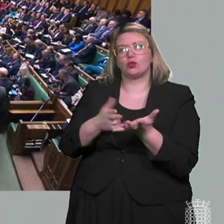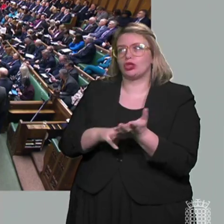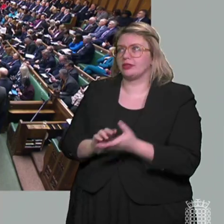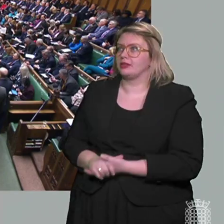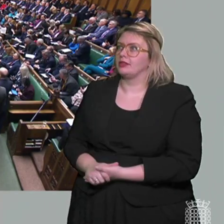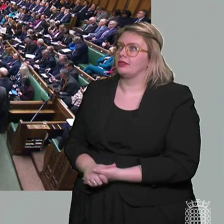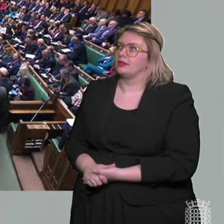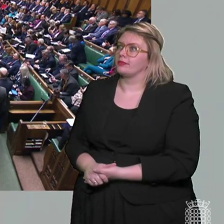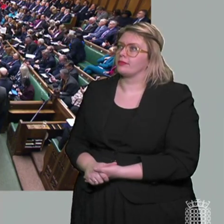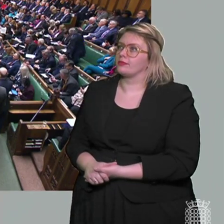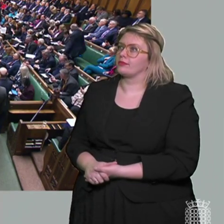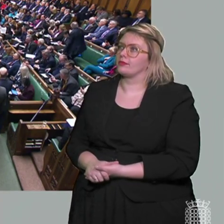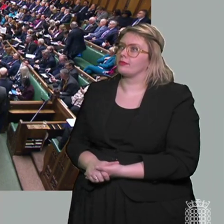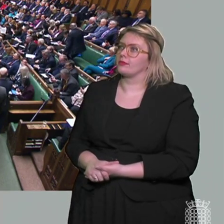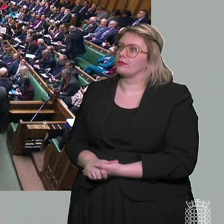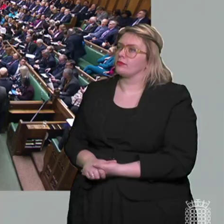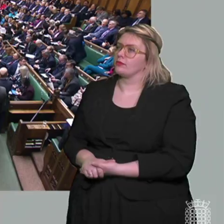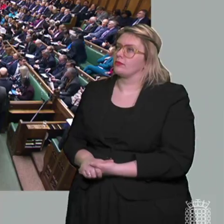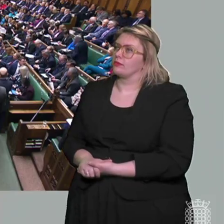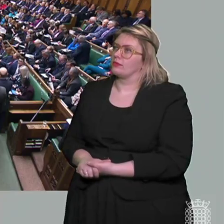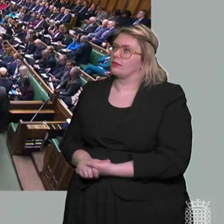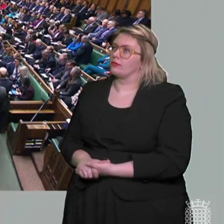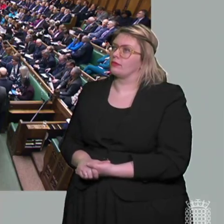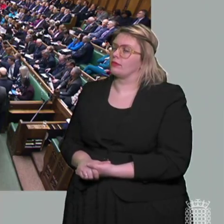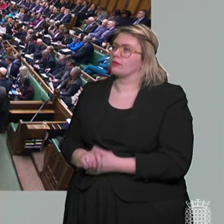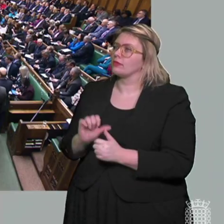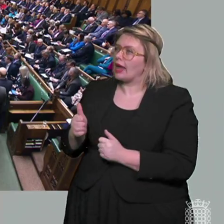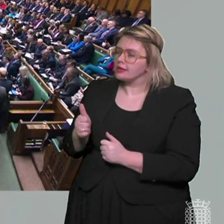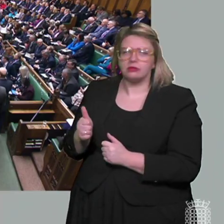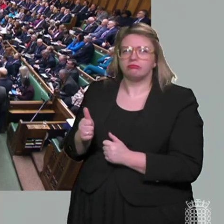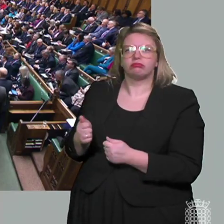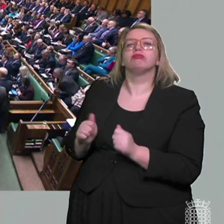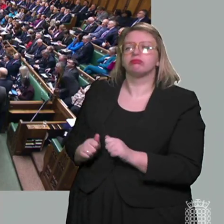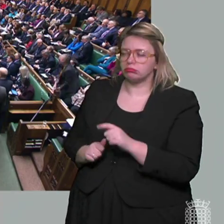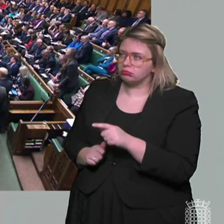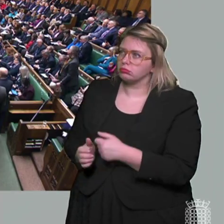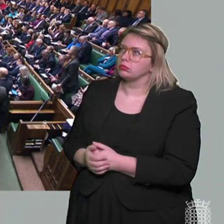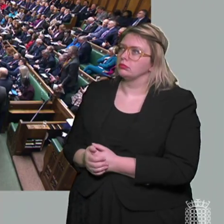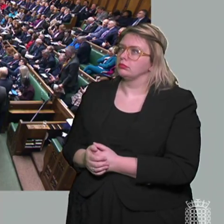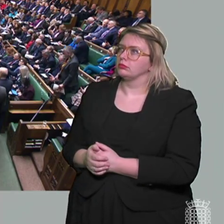I call Karl Turner.